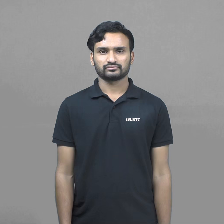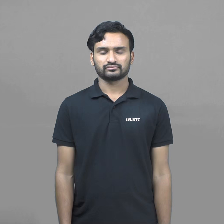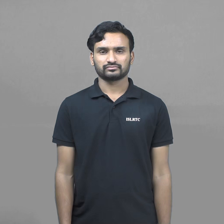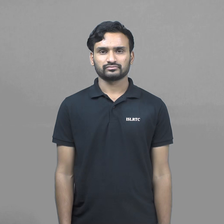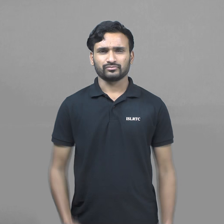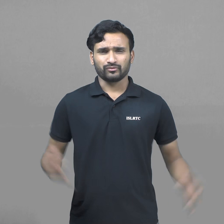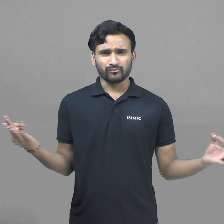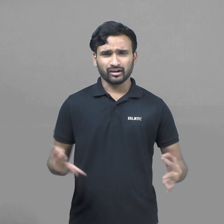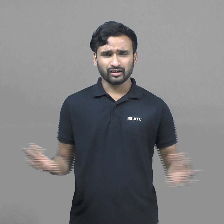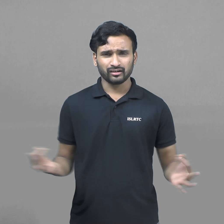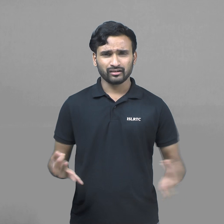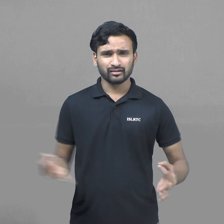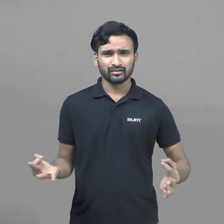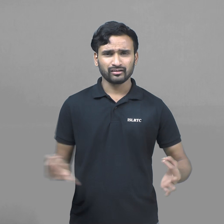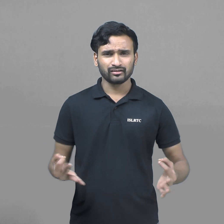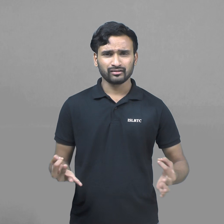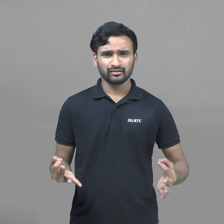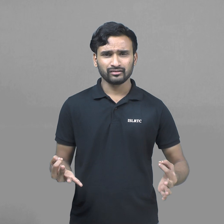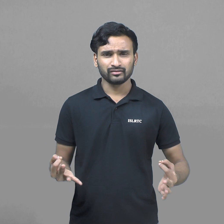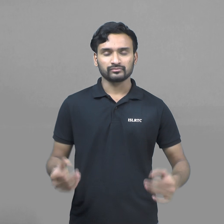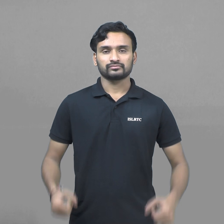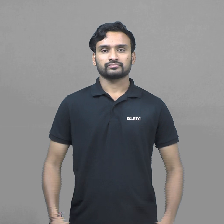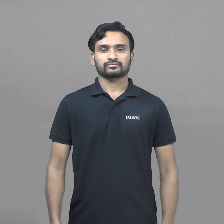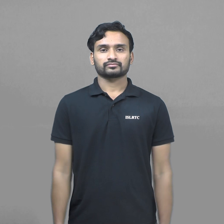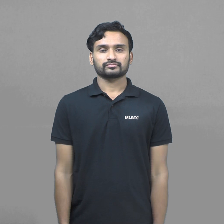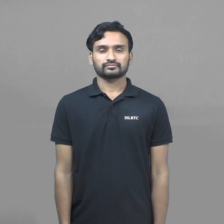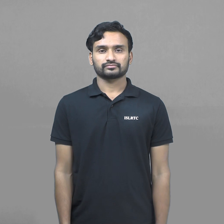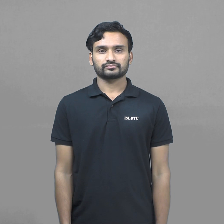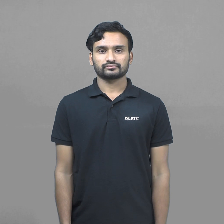Nervous